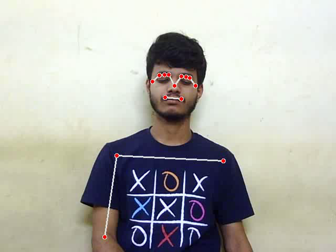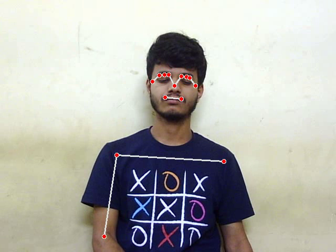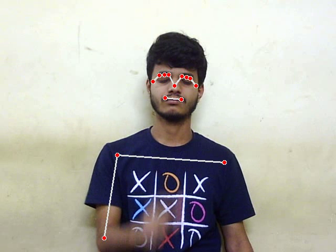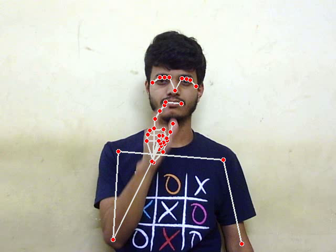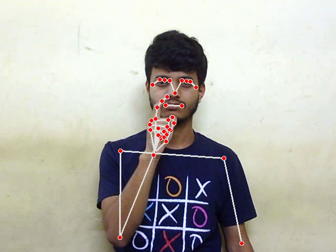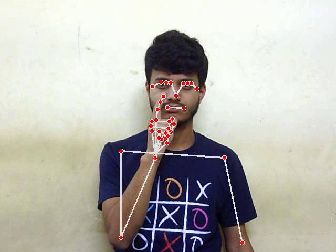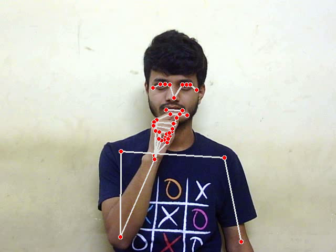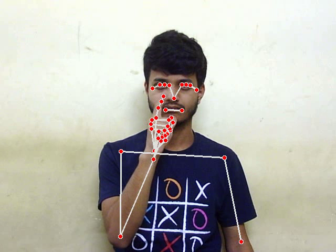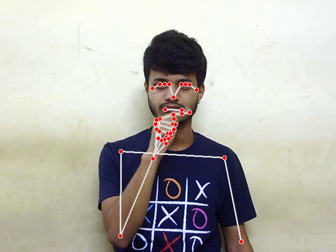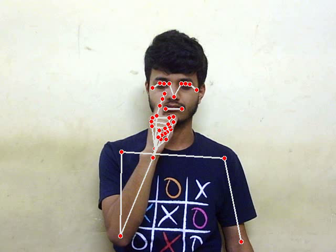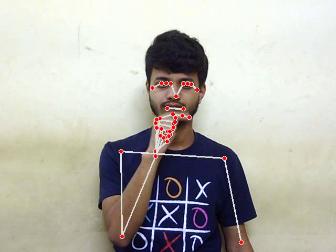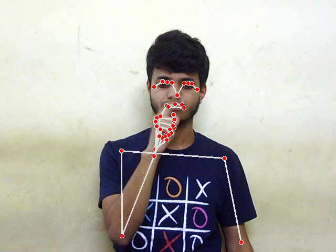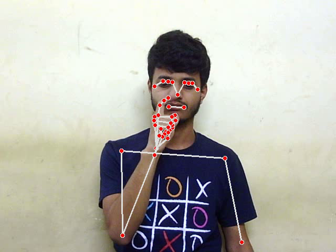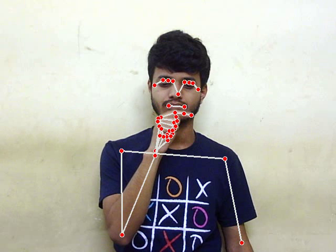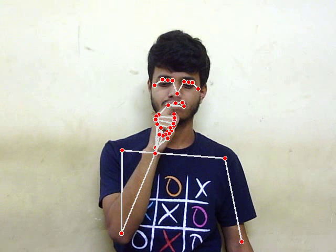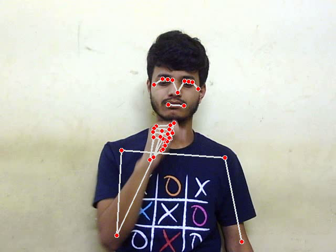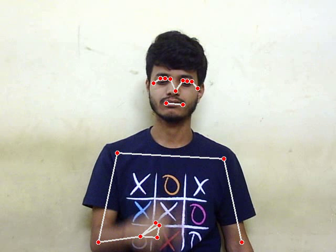who